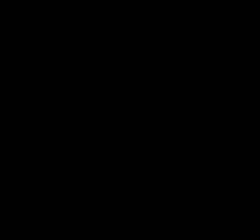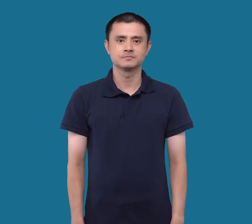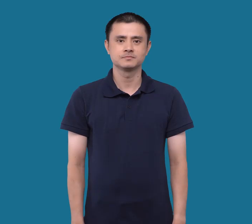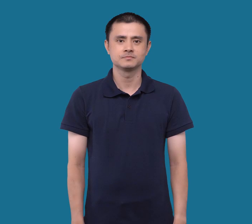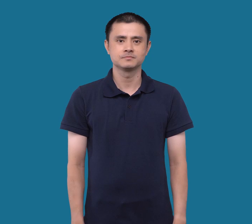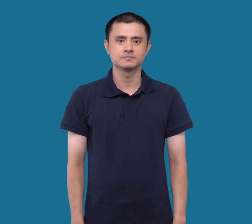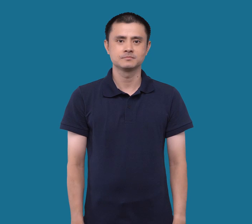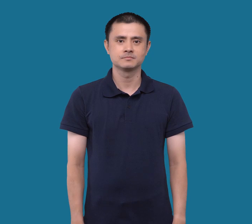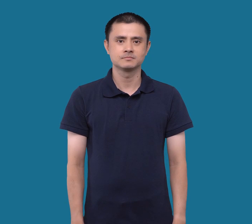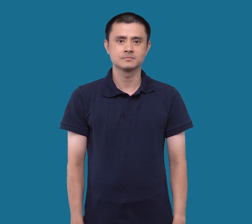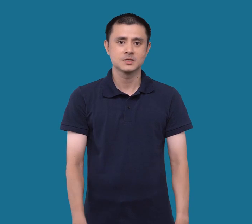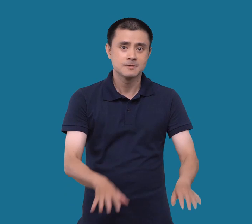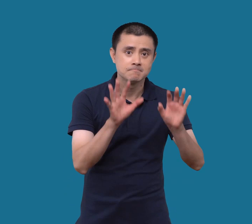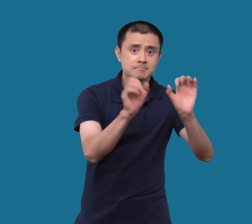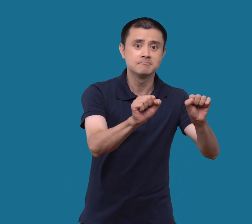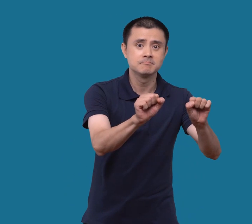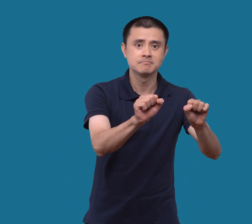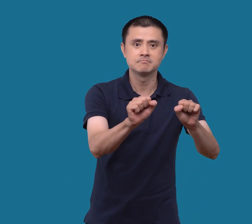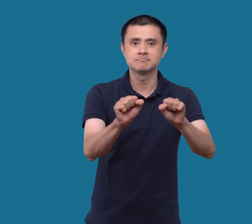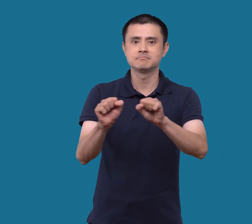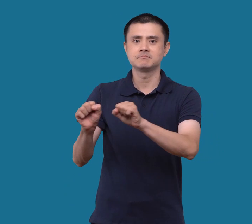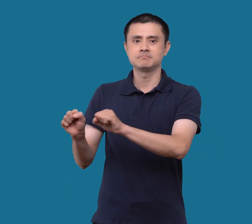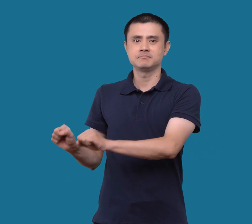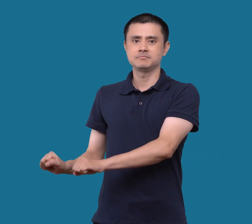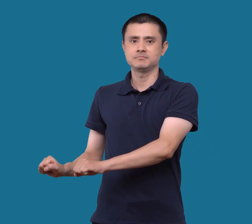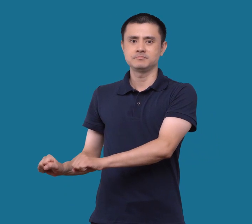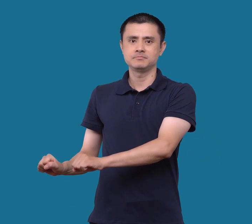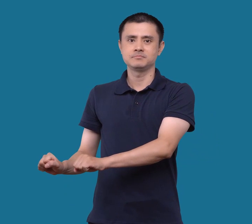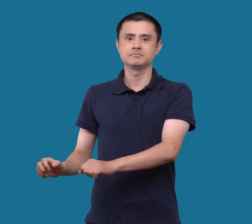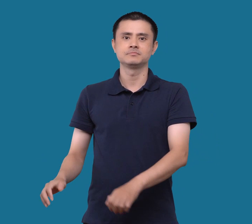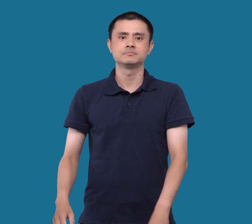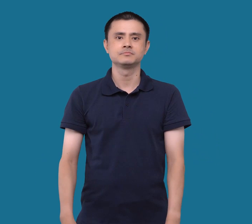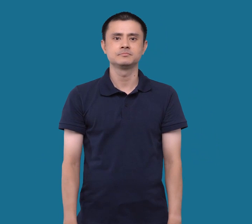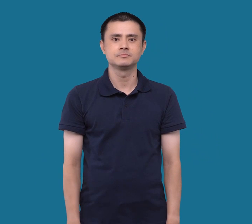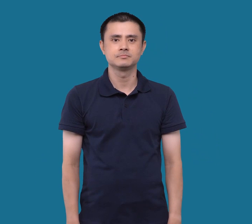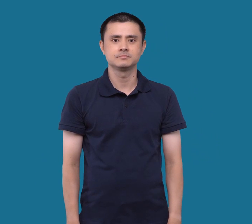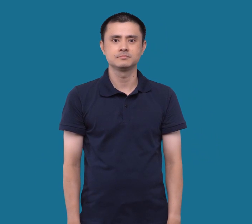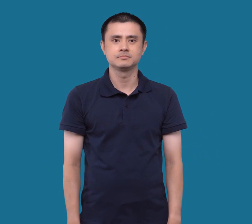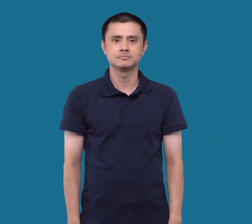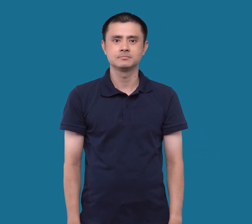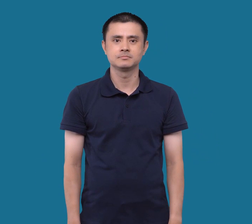bắt giữ